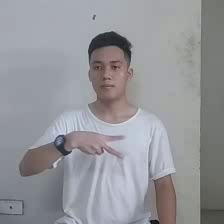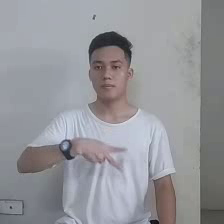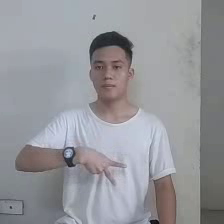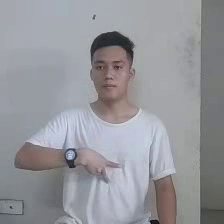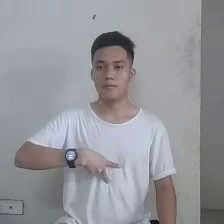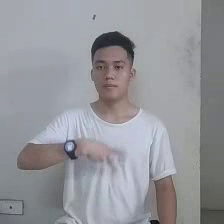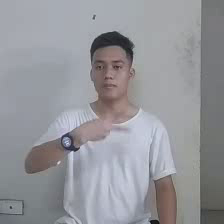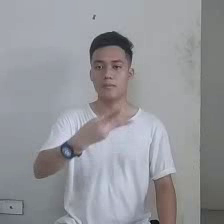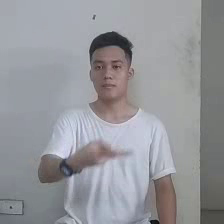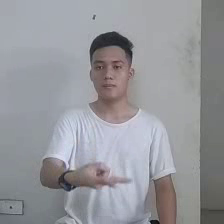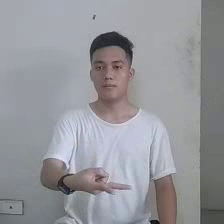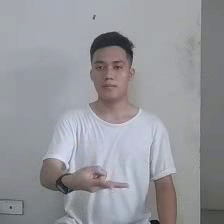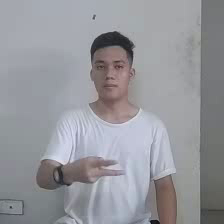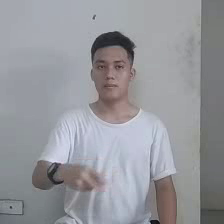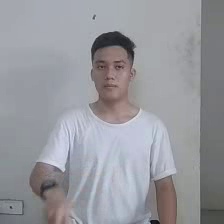Hy sinh